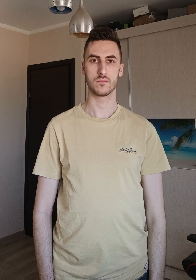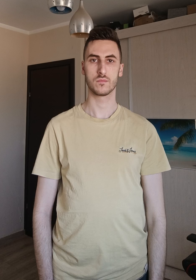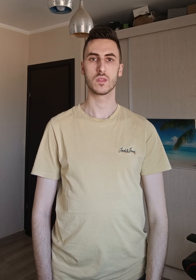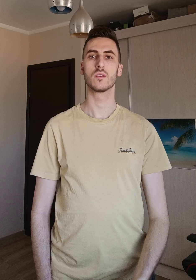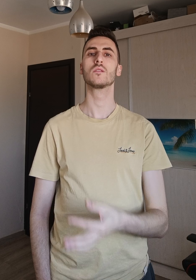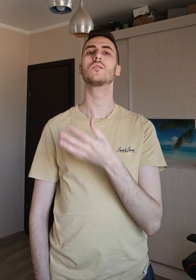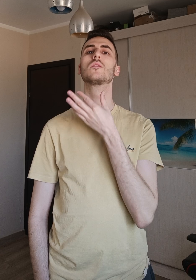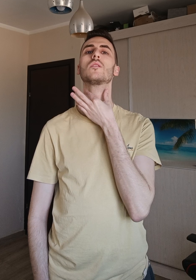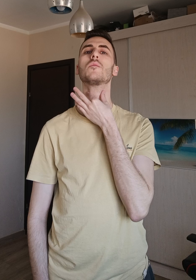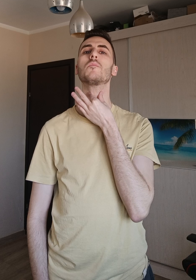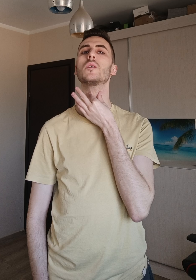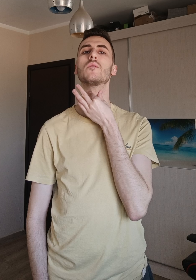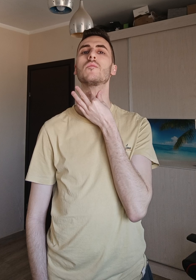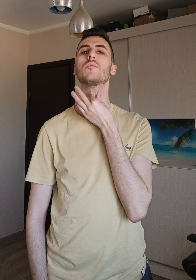צמא